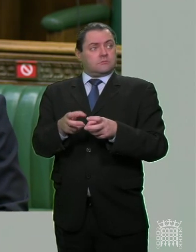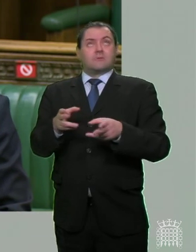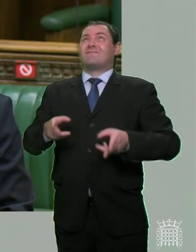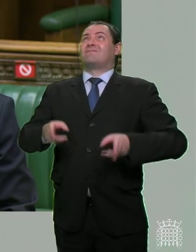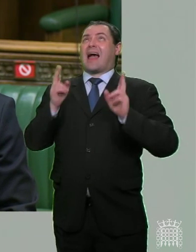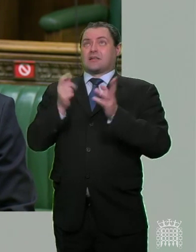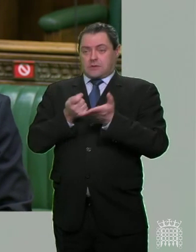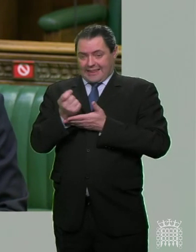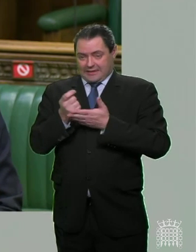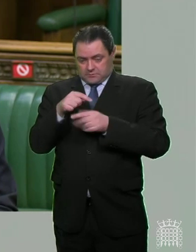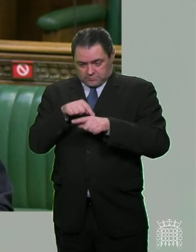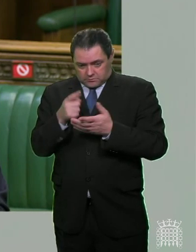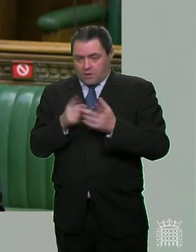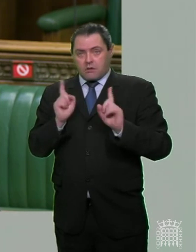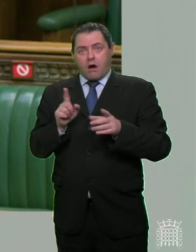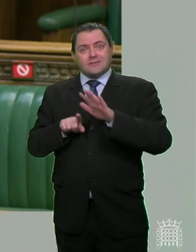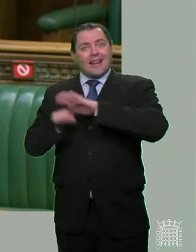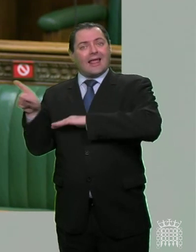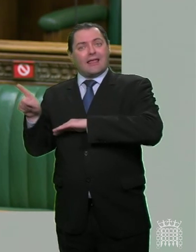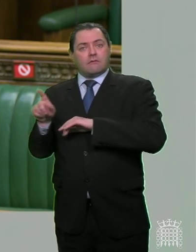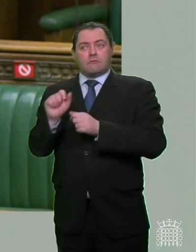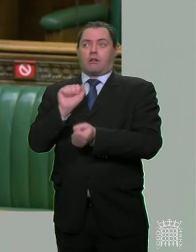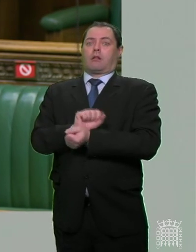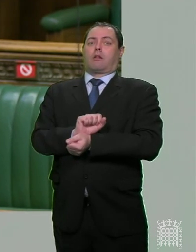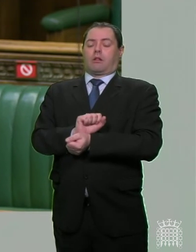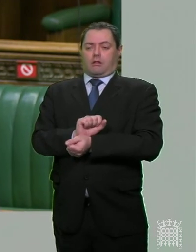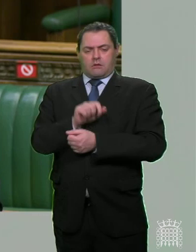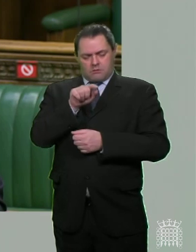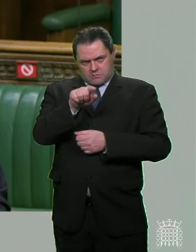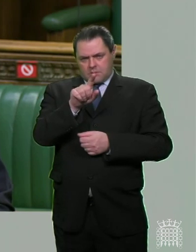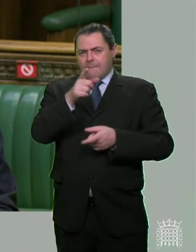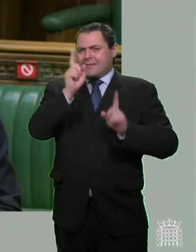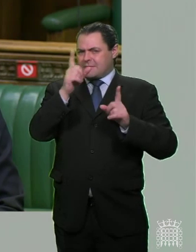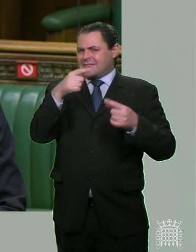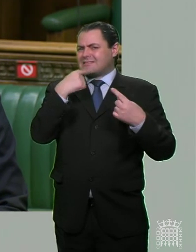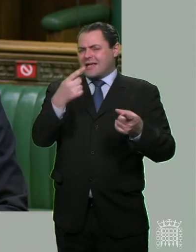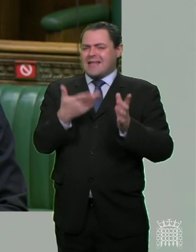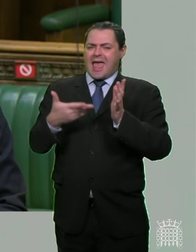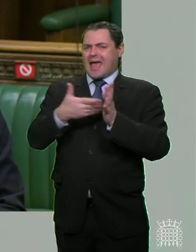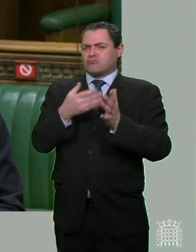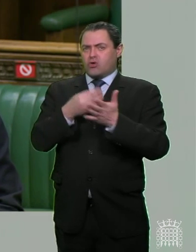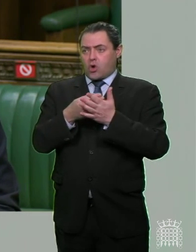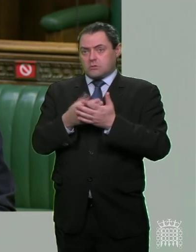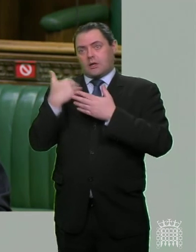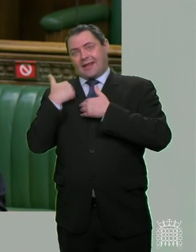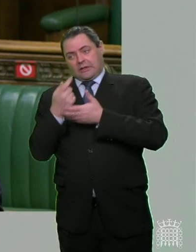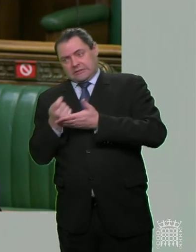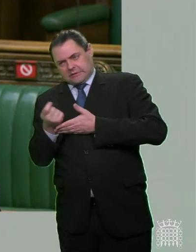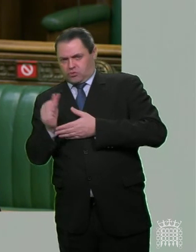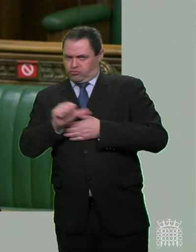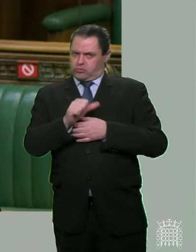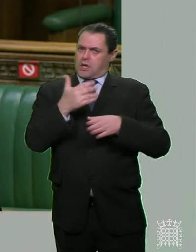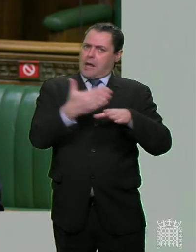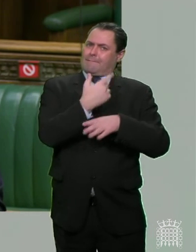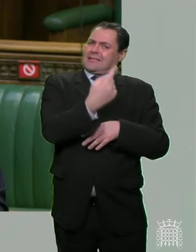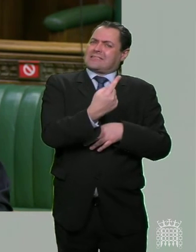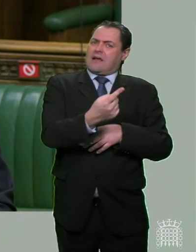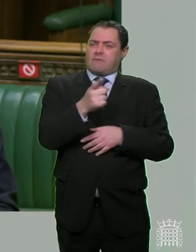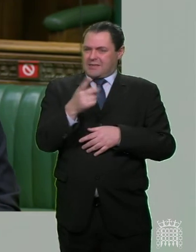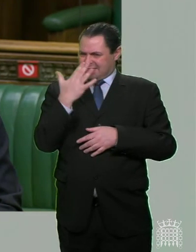Ministers have promised at least 15 times that leaseholders will not have to pay unfair costs, but, as ever with this Government, there have been a lot of promises not matched by delivery.